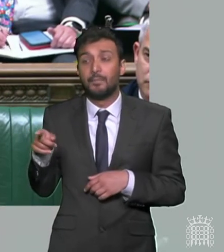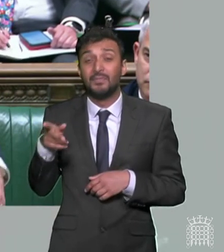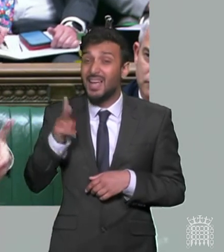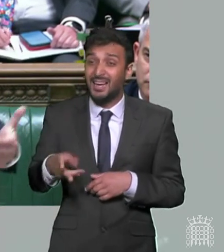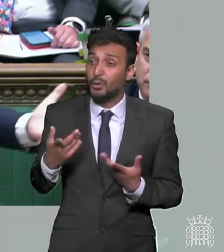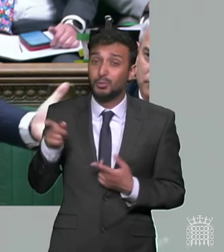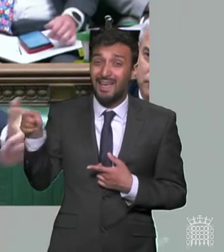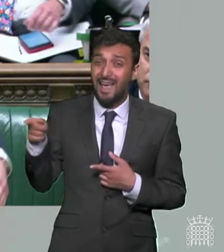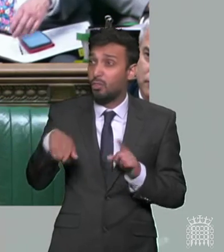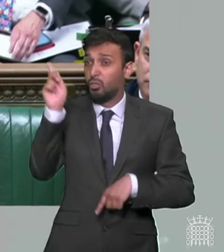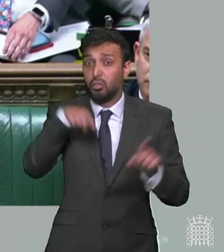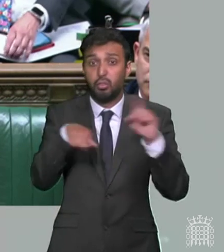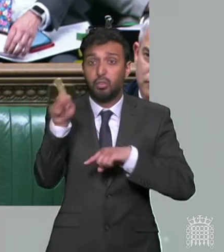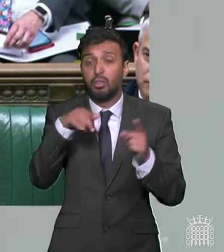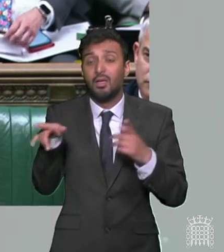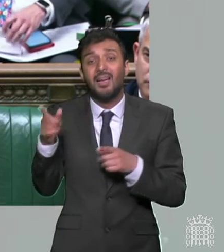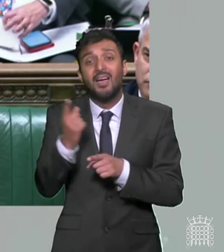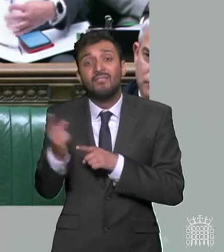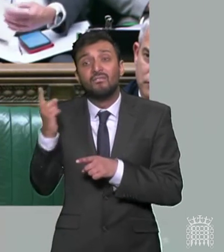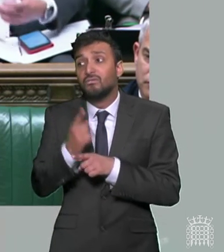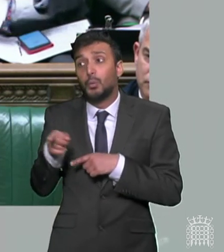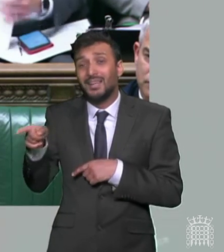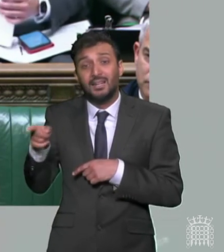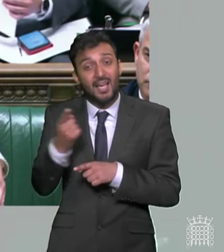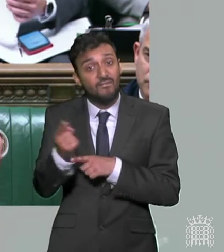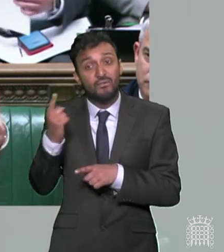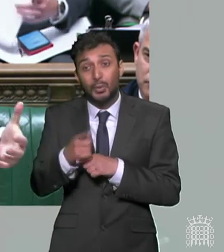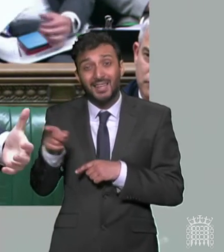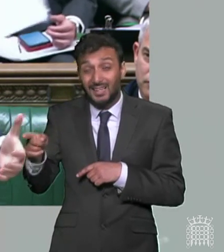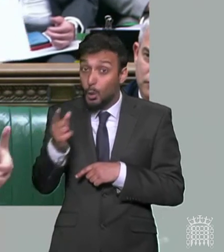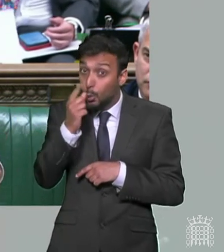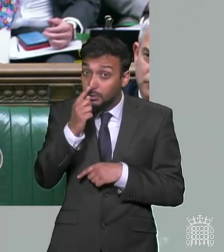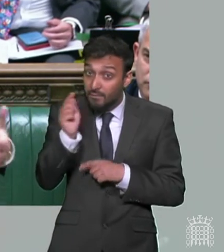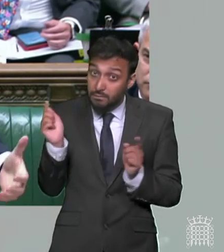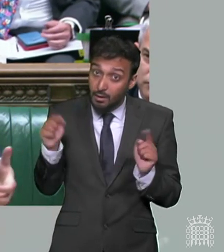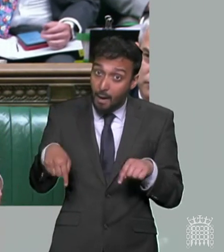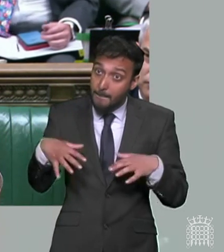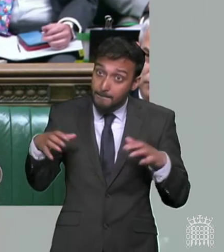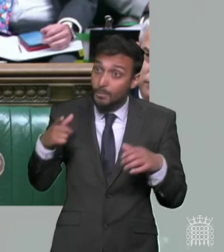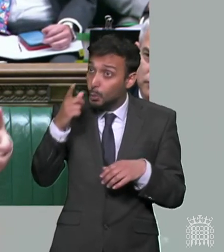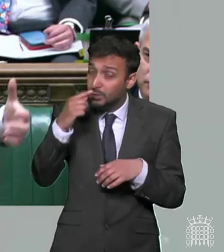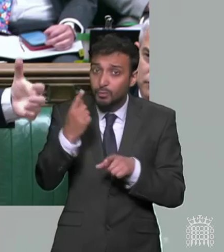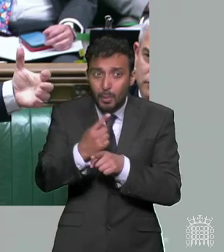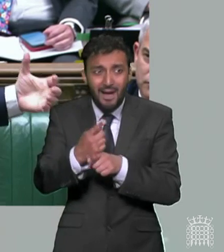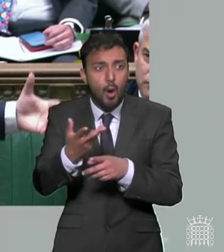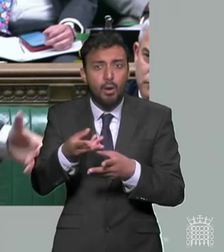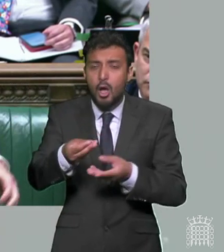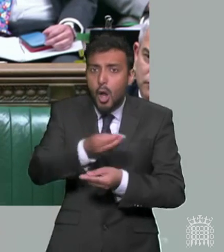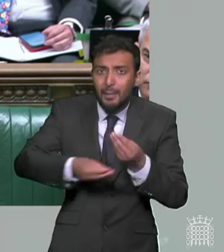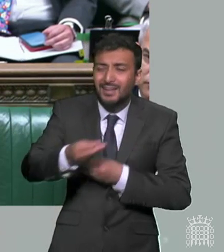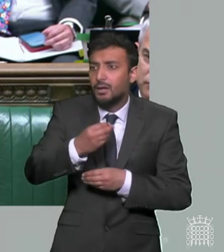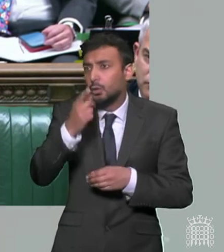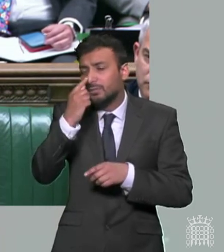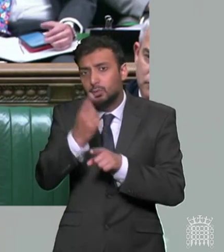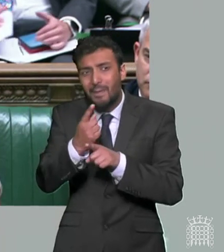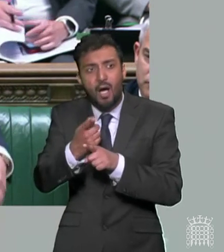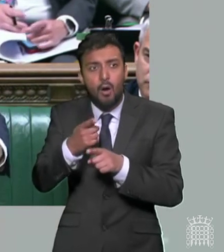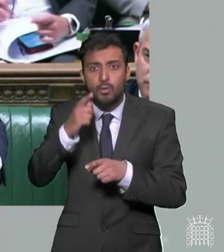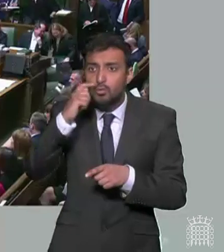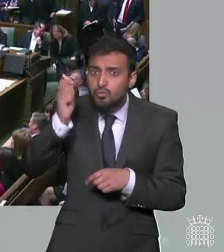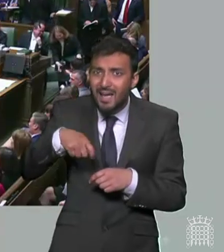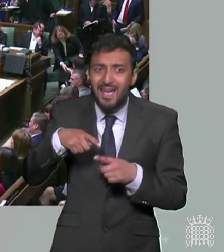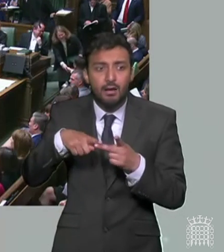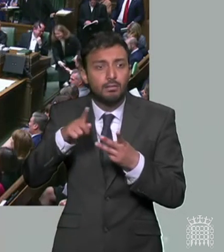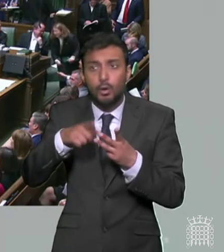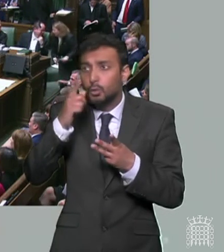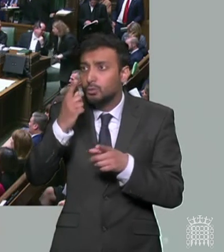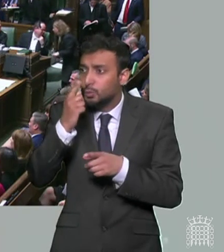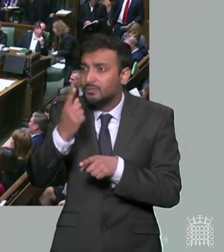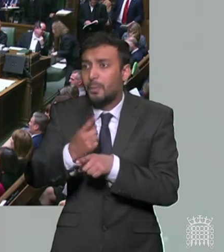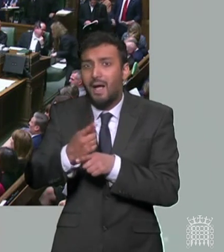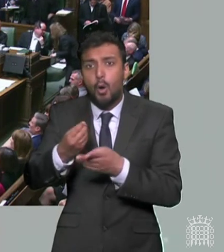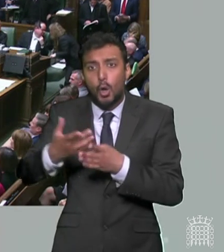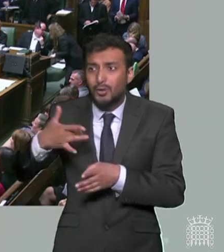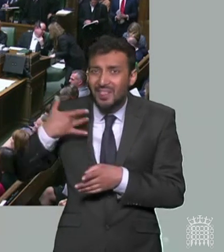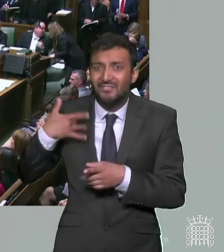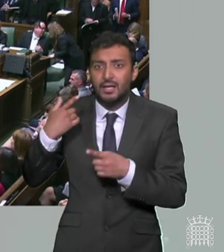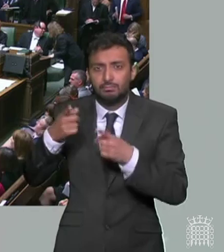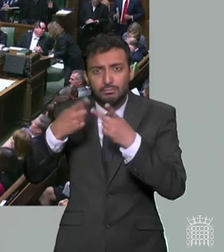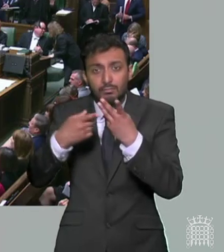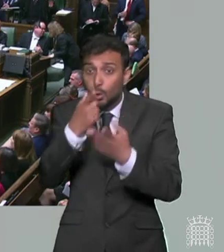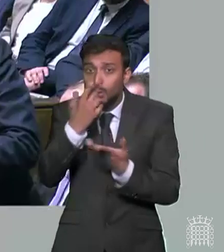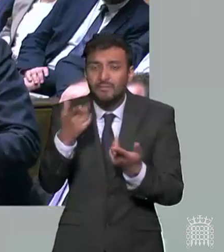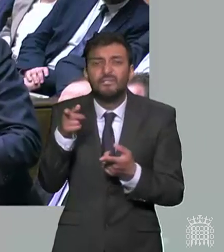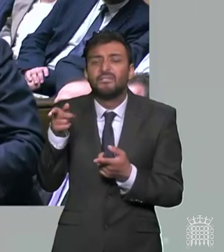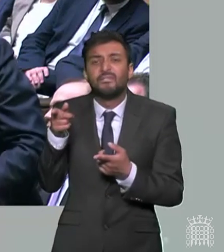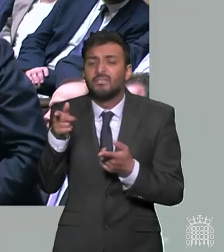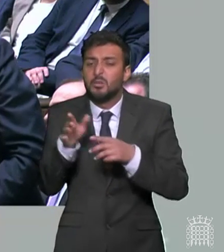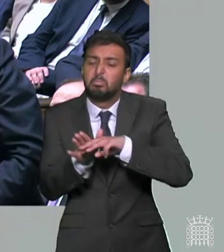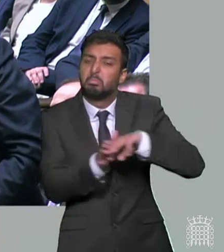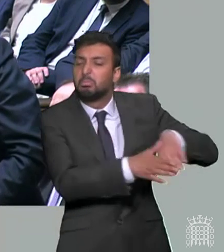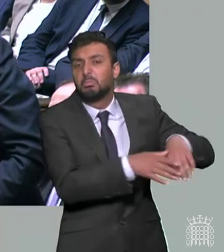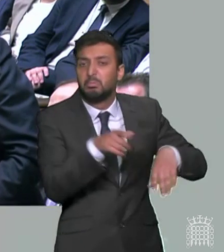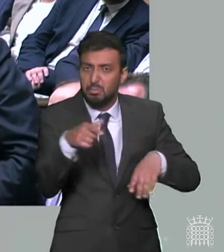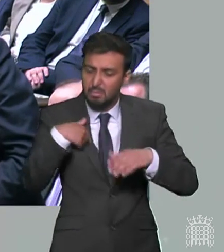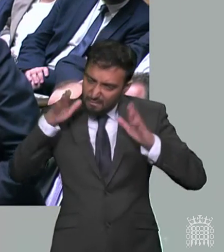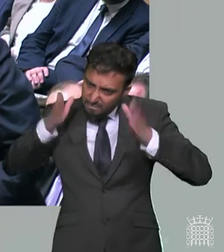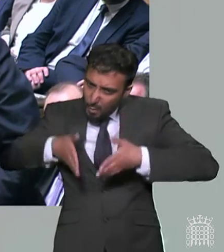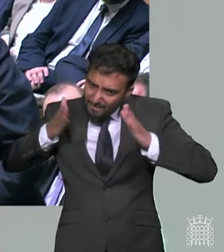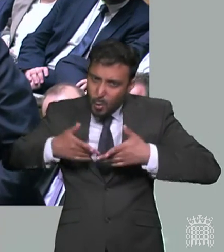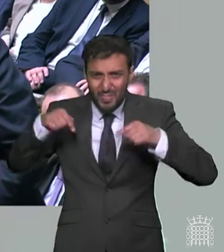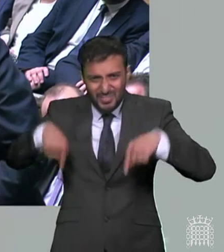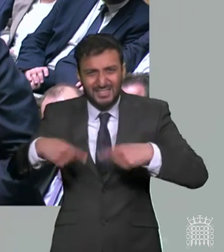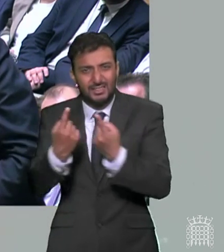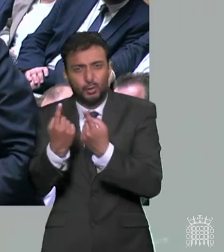Week after week, he could have come to this House and talked about the economy, about Ukraine, about the cost of living—but no, Mr Speaker: time after time, he chose to focus on this issue.